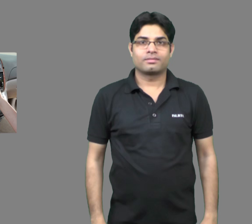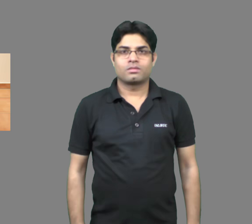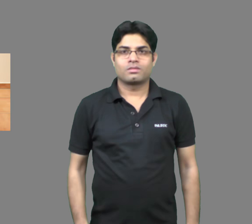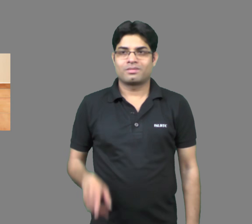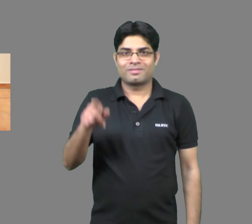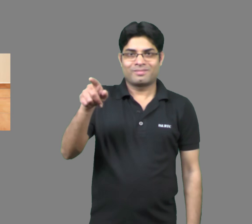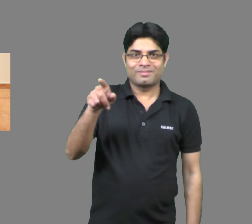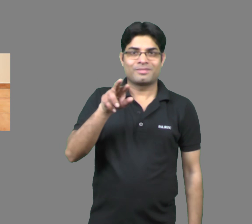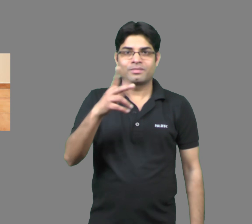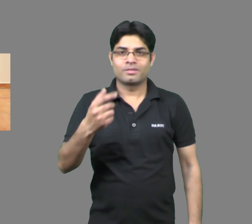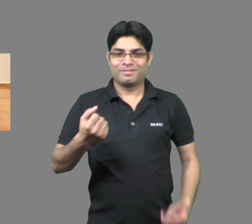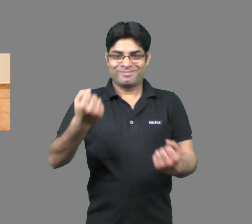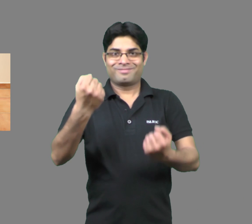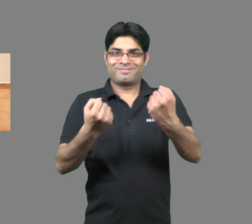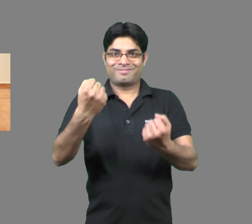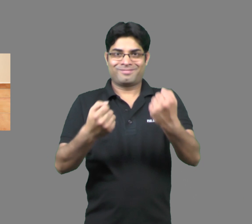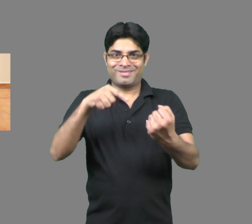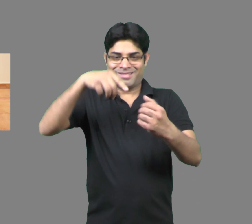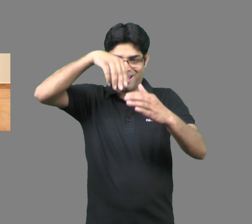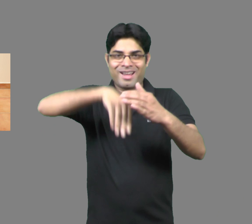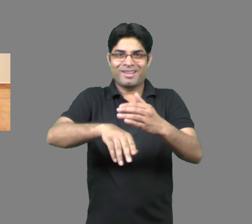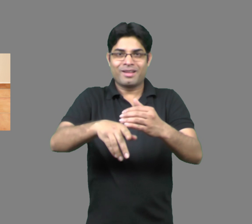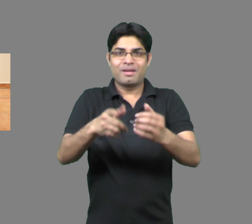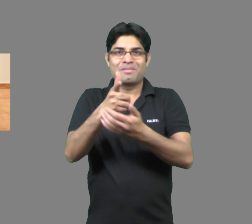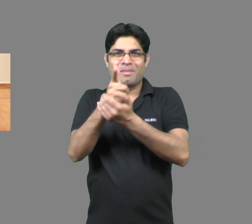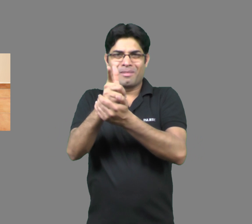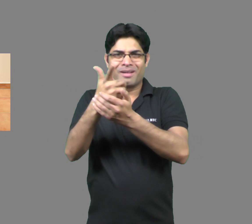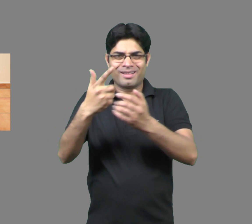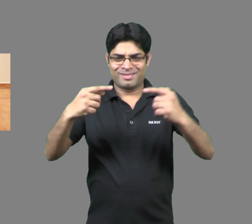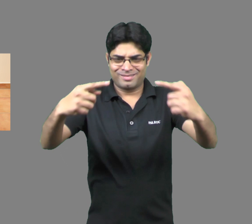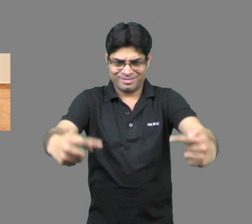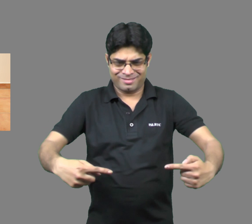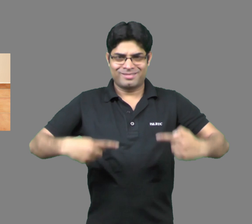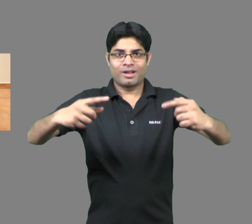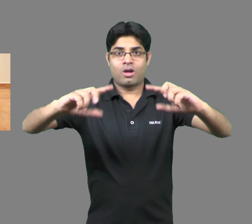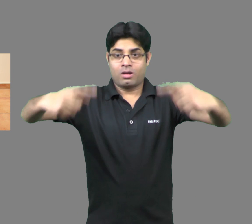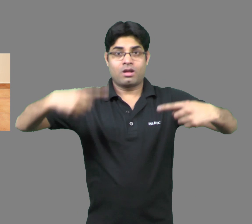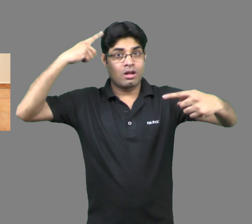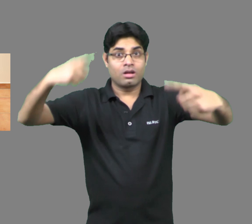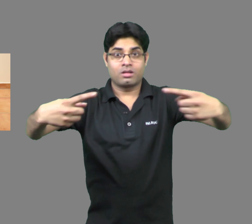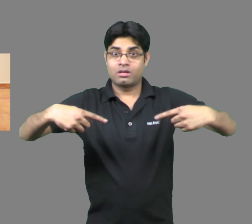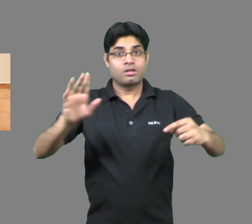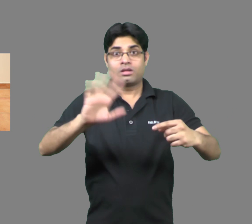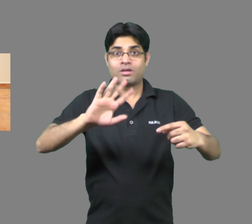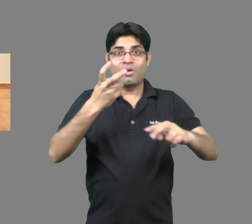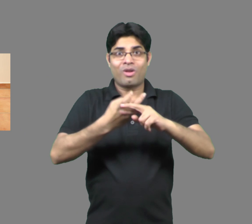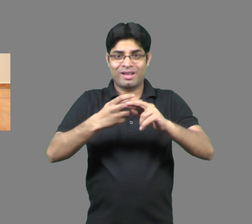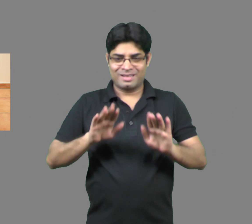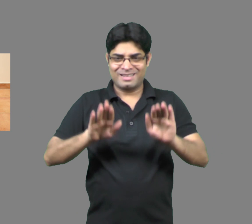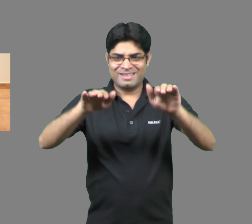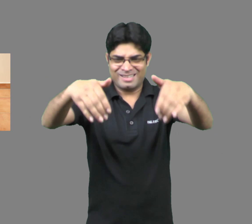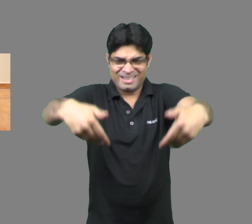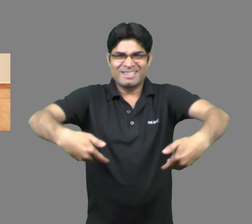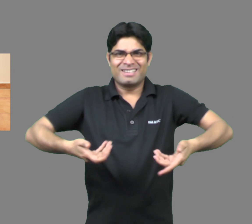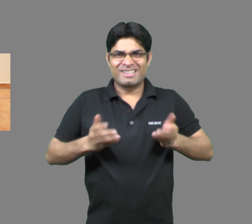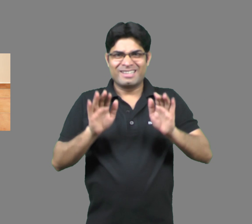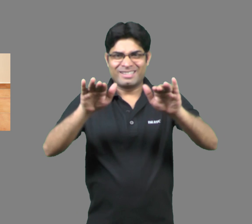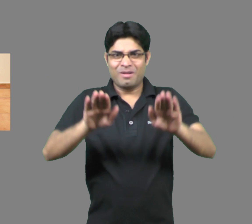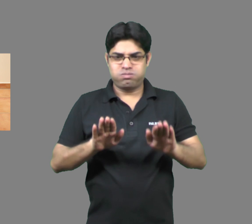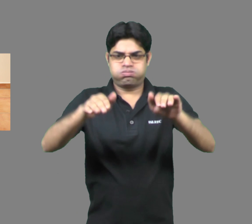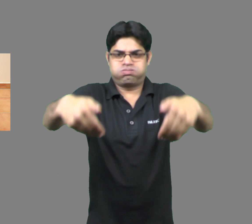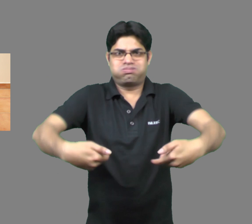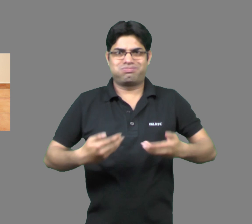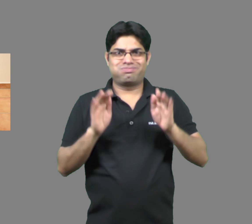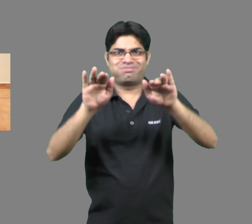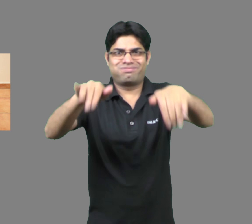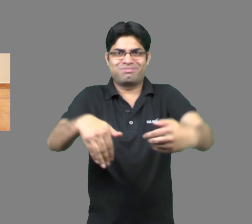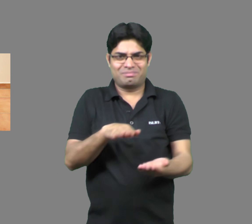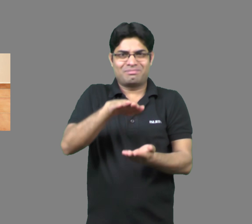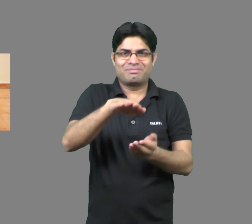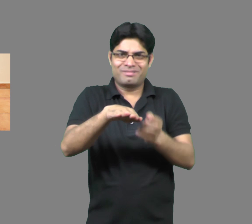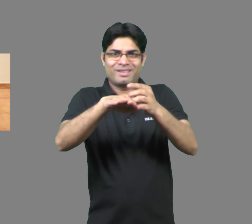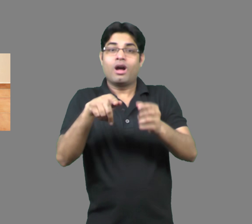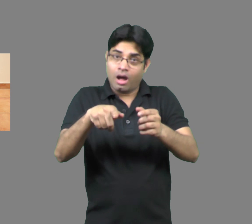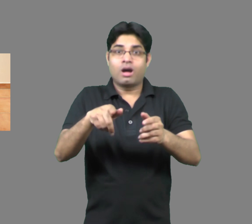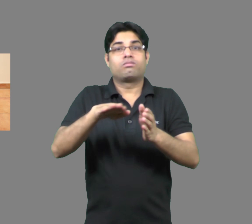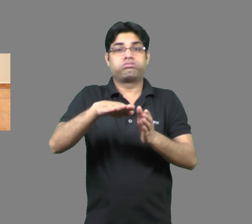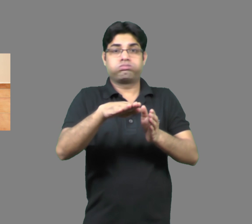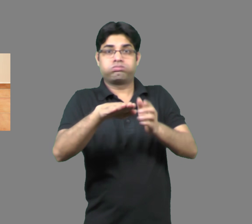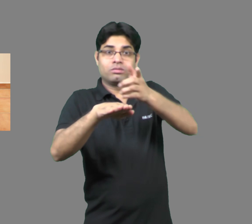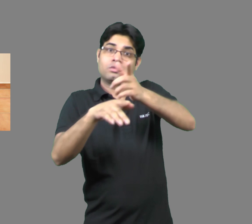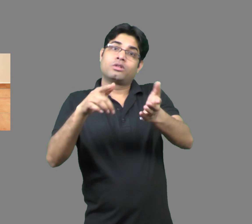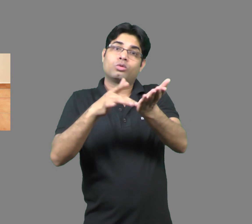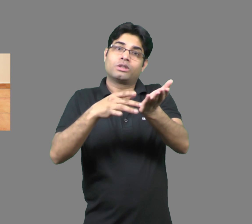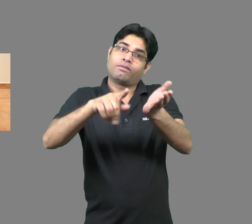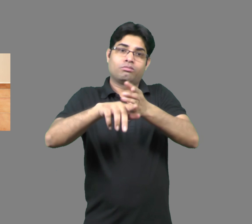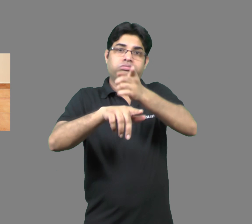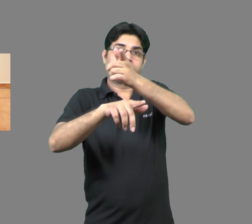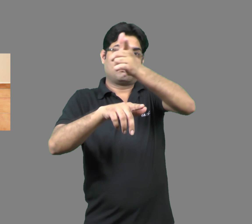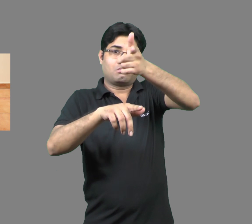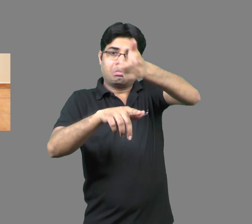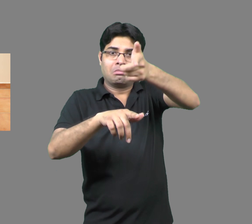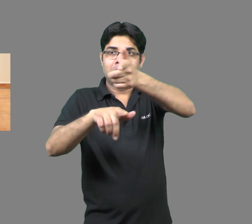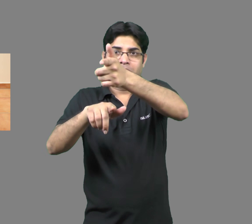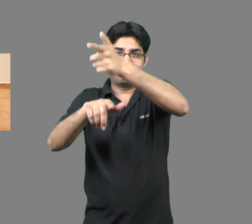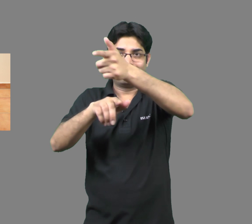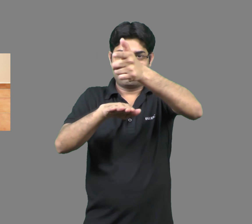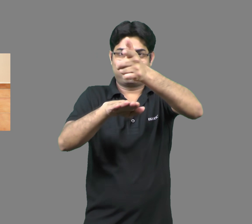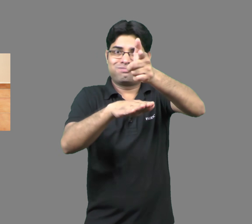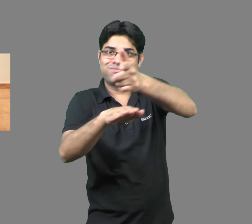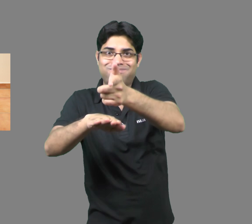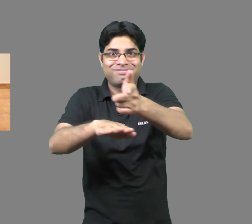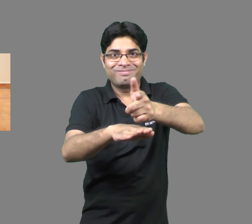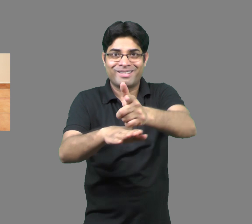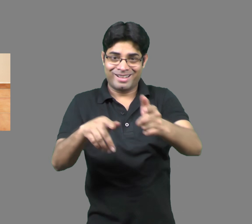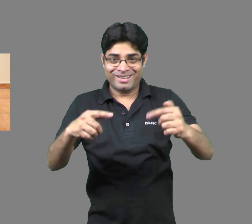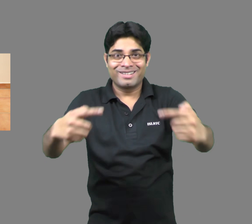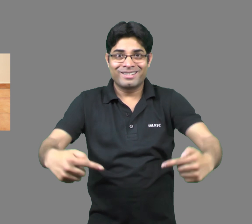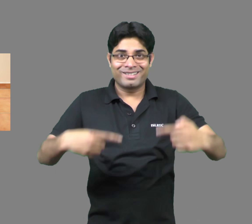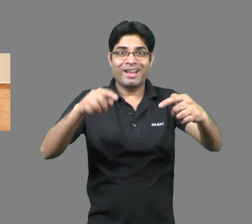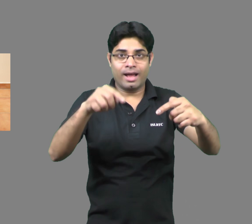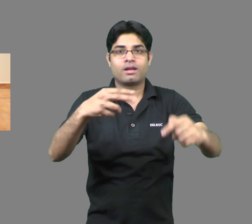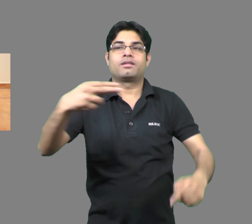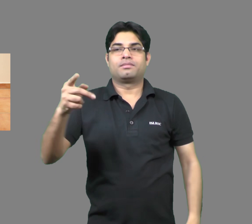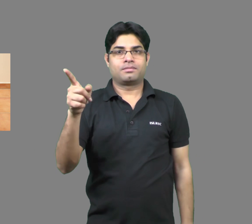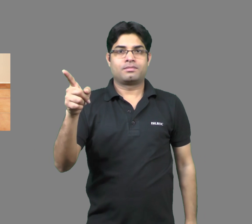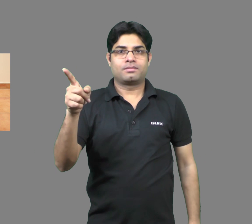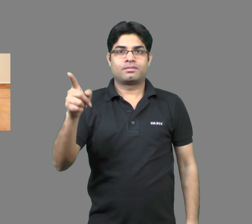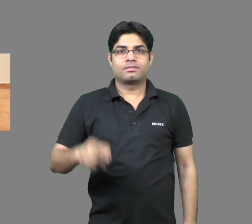Tracked Robots